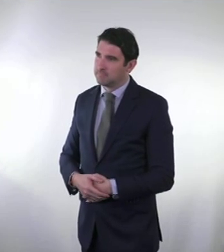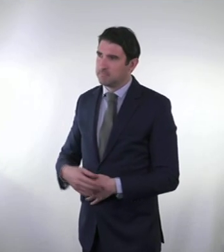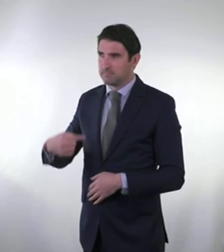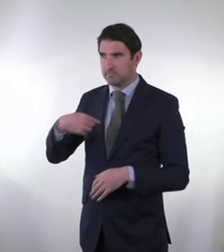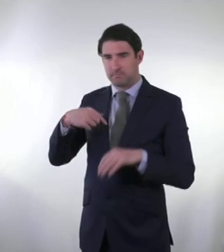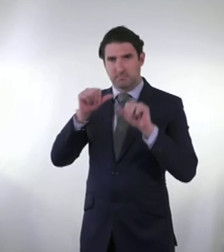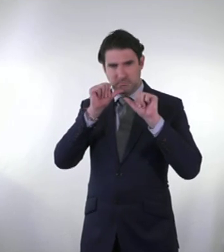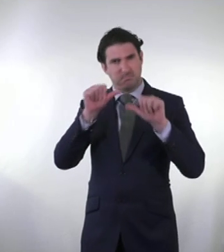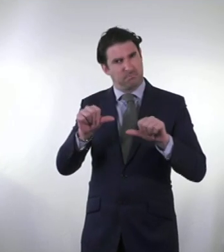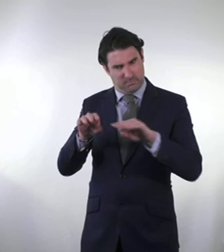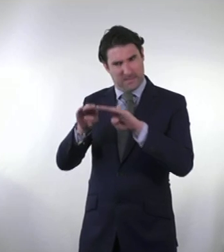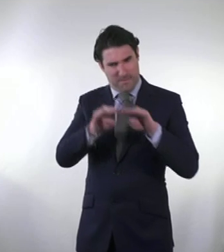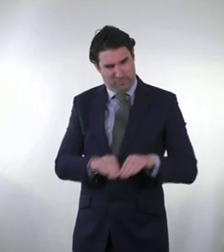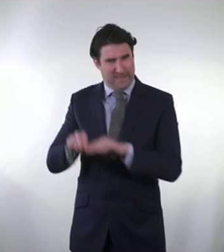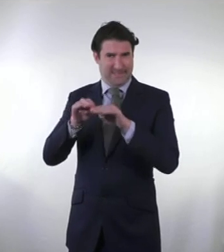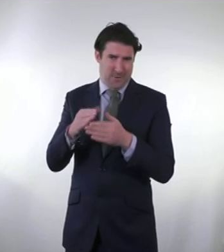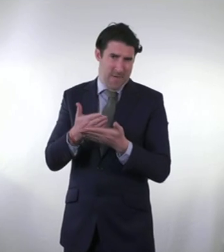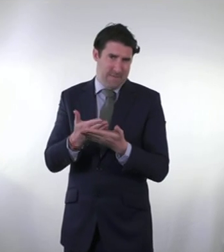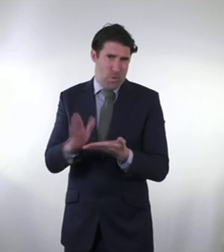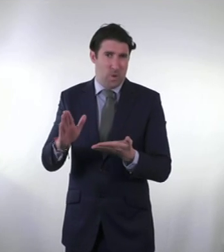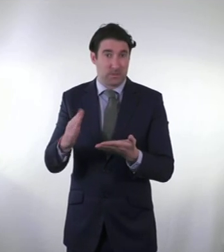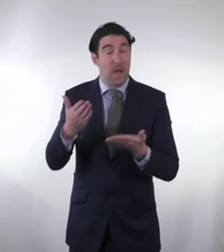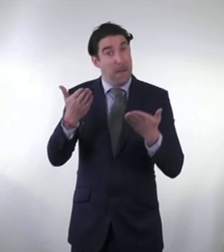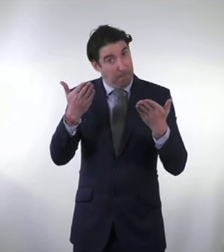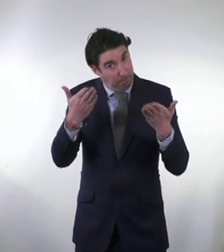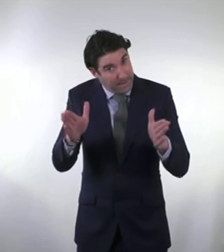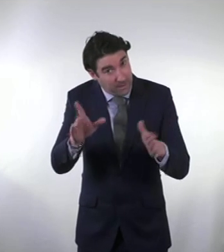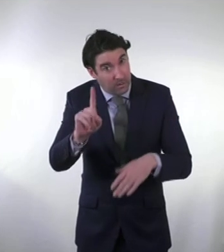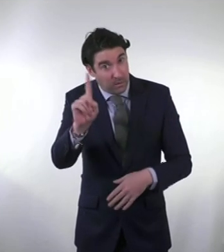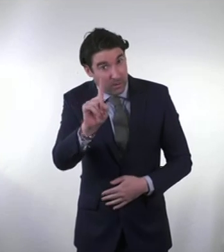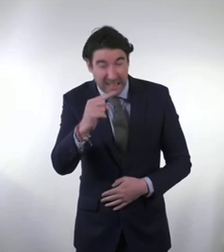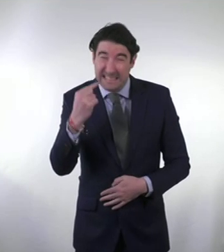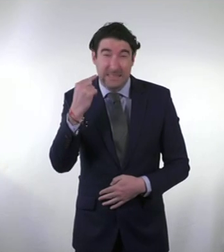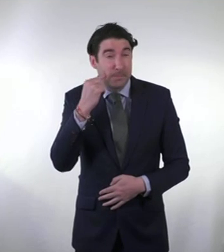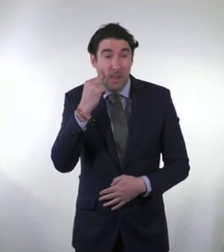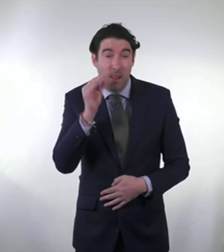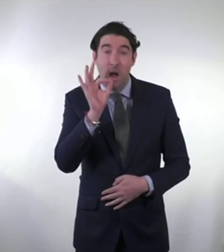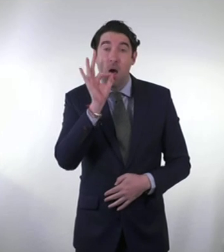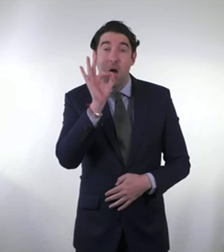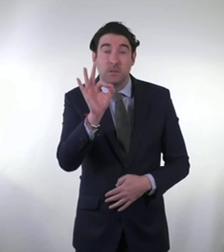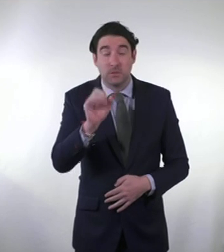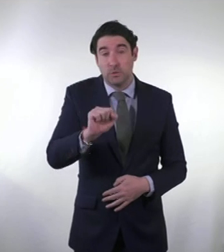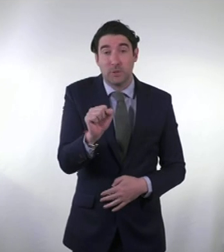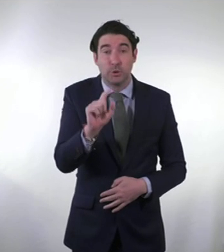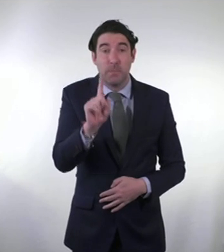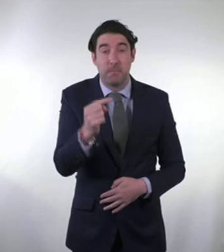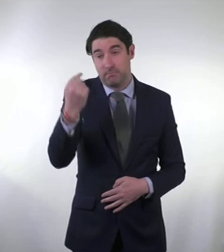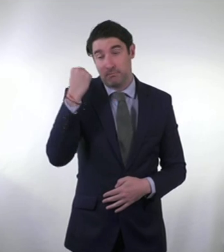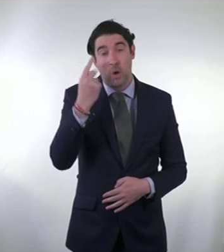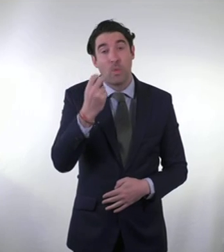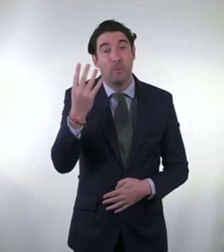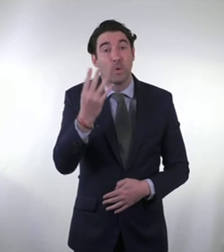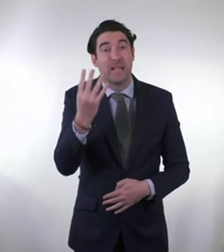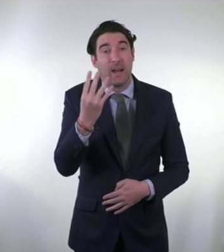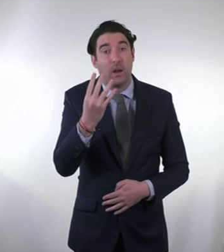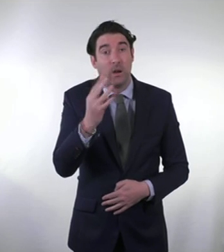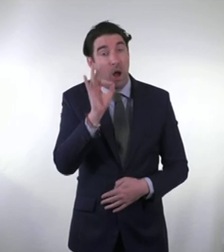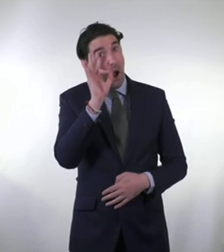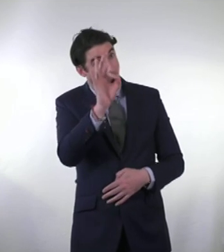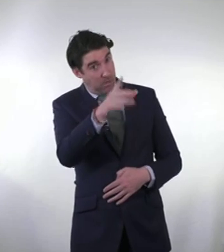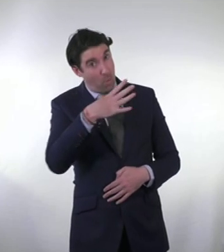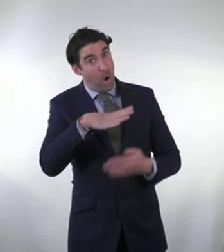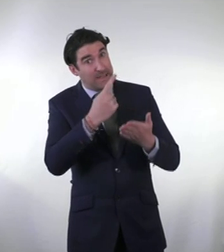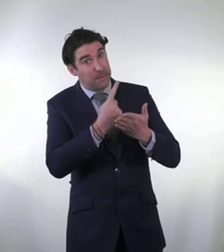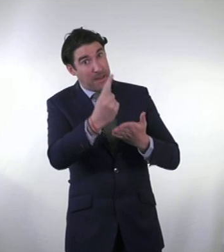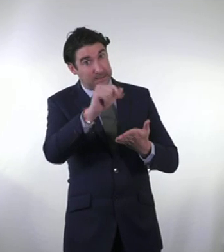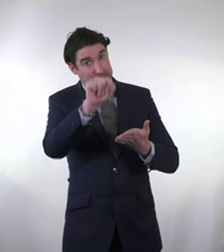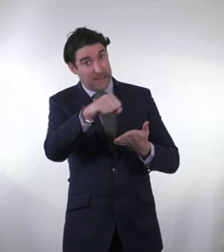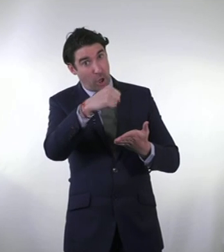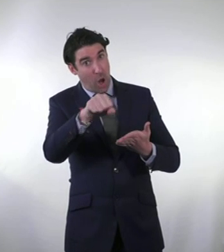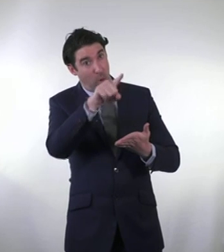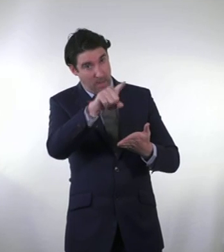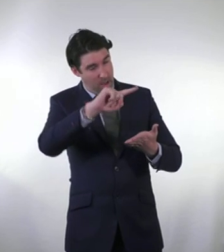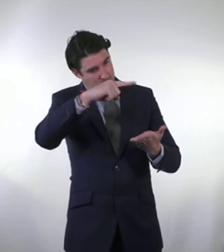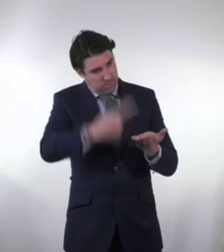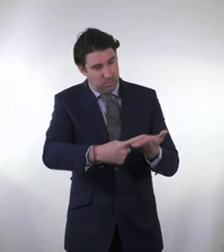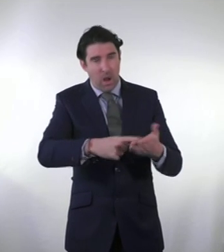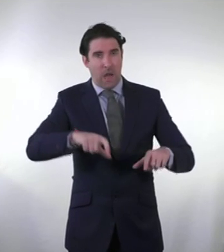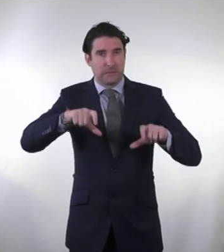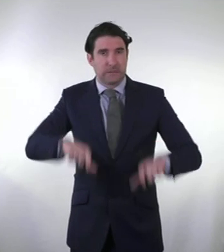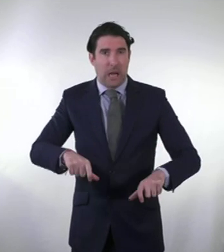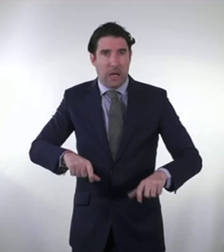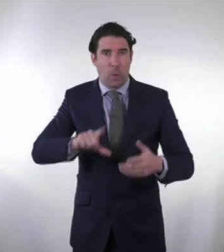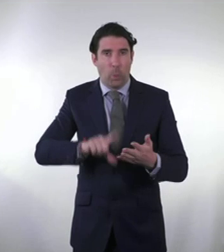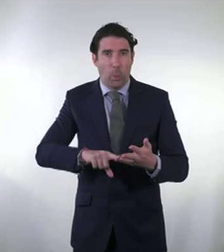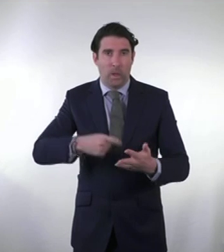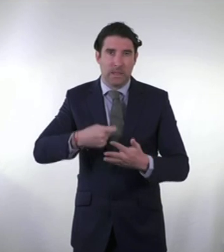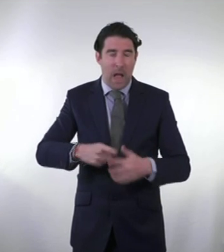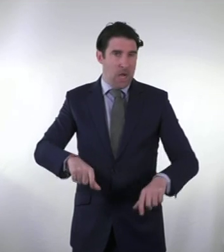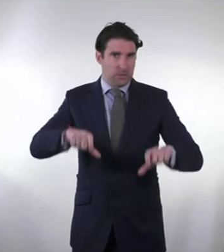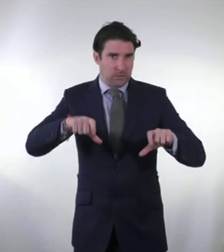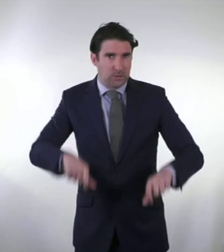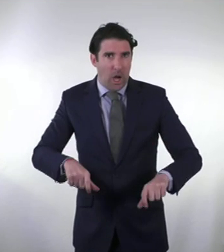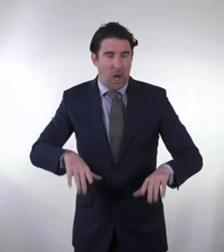Gentleman rightly says, and I recall that there was a referendum in 2014 in which the people of Scotland—the people of our country—voted overwhelmingly, or by a substantial majority, to keep the Union.